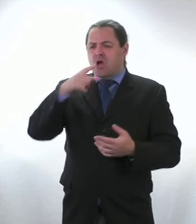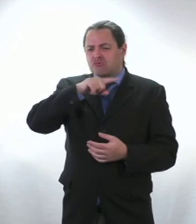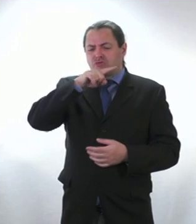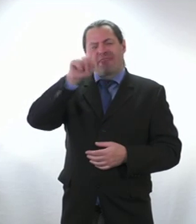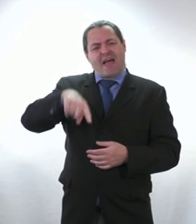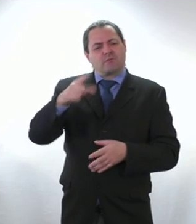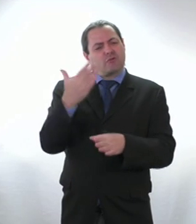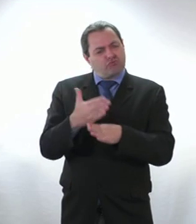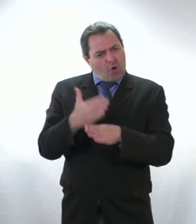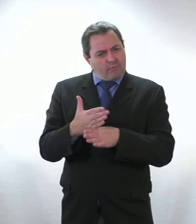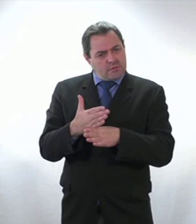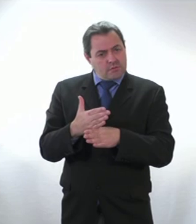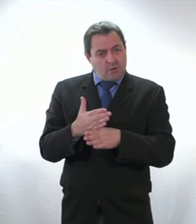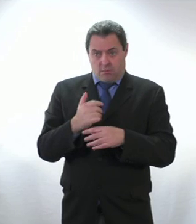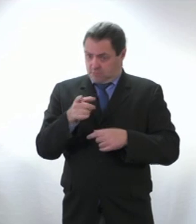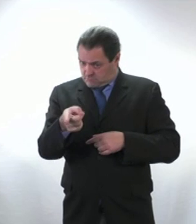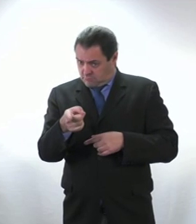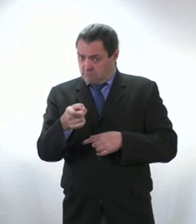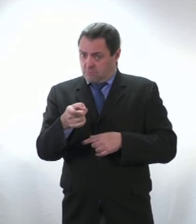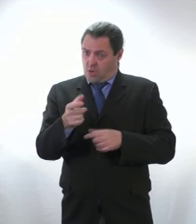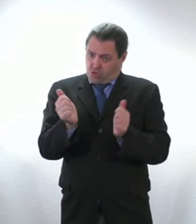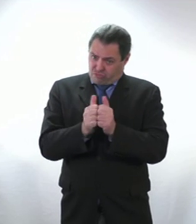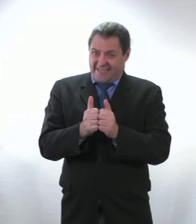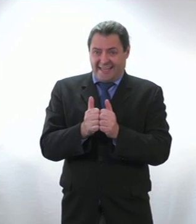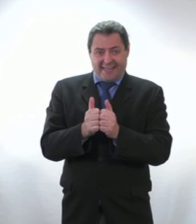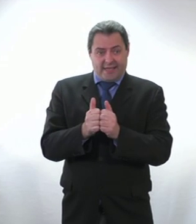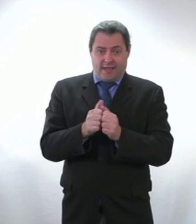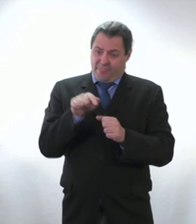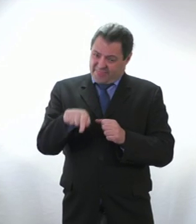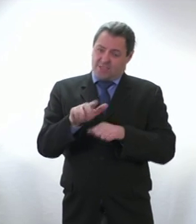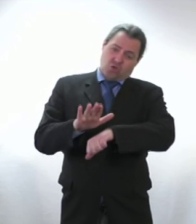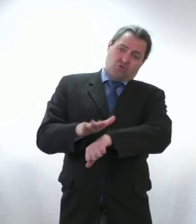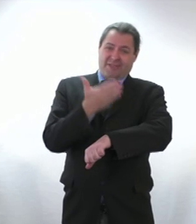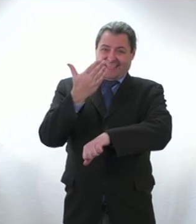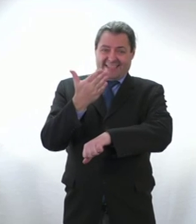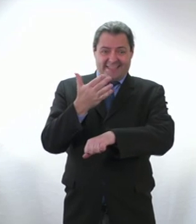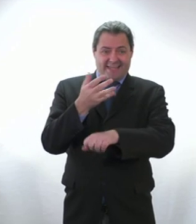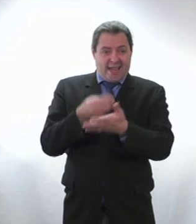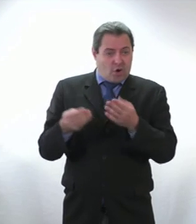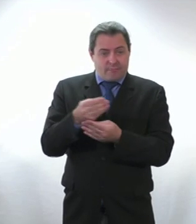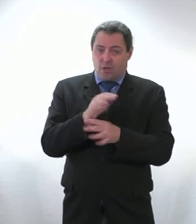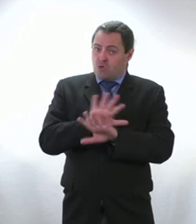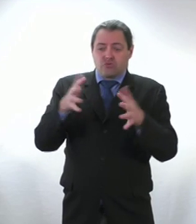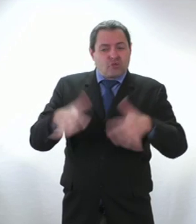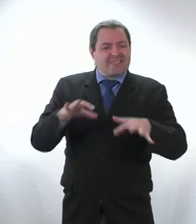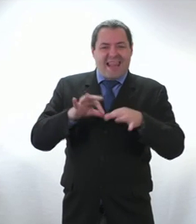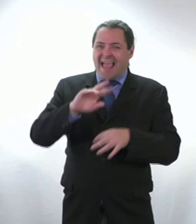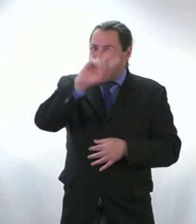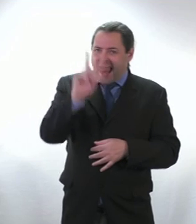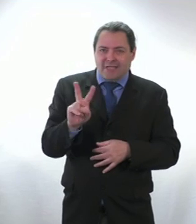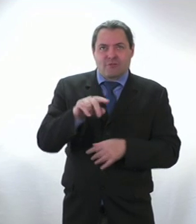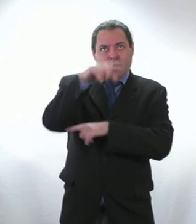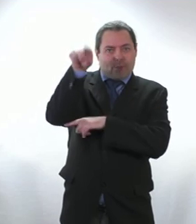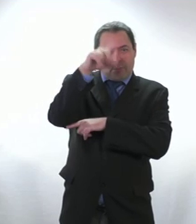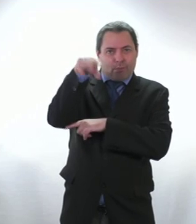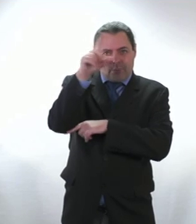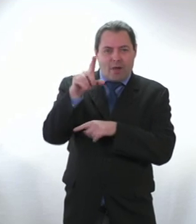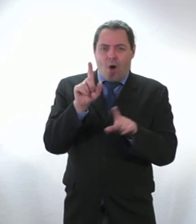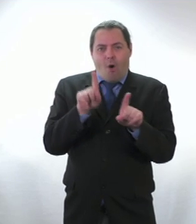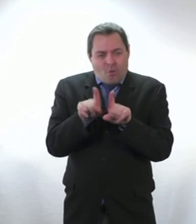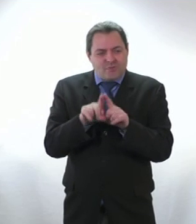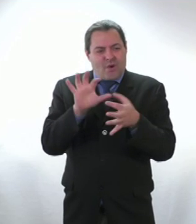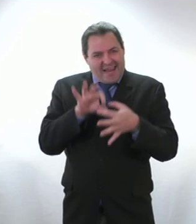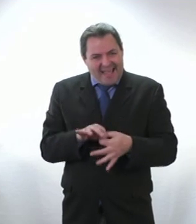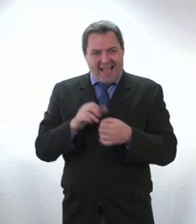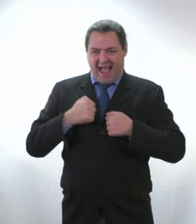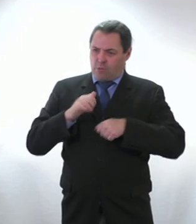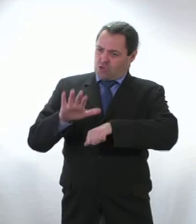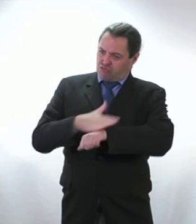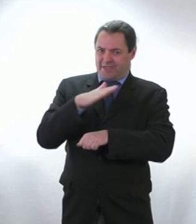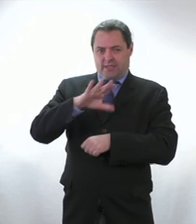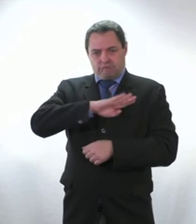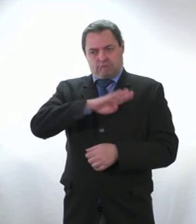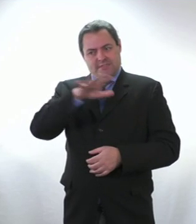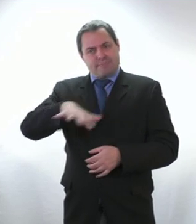Does he agree that the merits of his green economy proposal extend far beyond energy production, and also include the preservation of our green spaces?